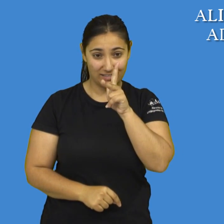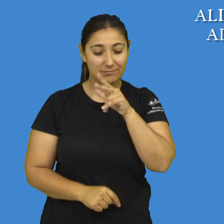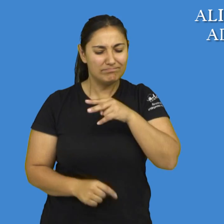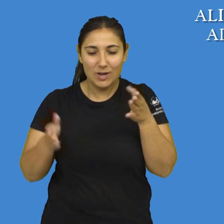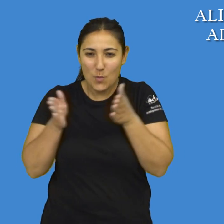verdad